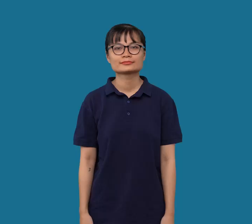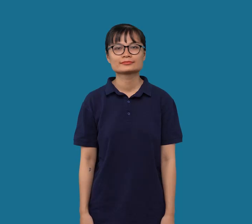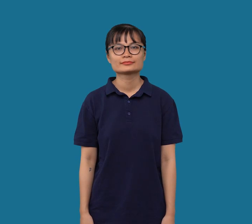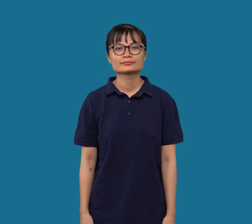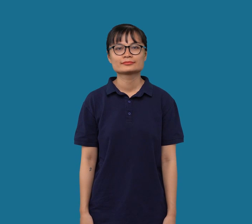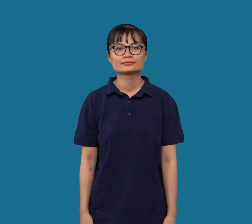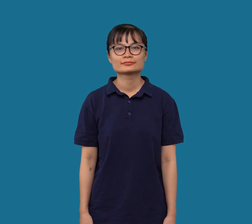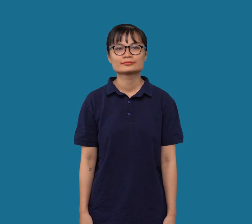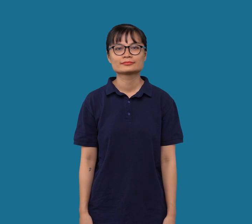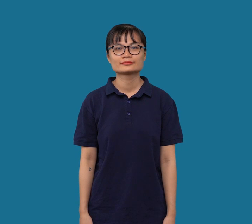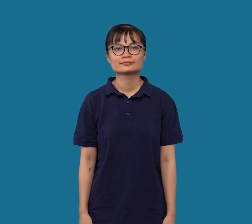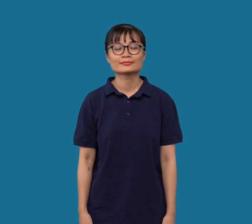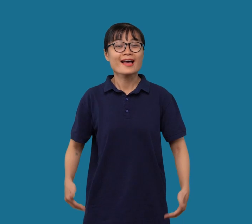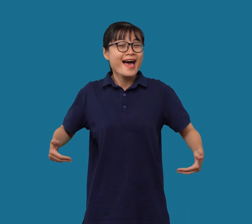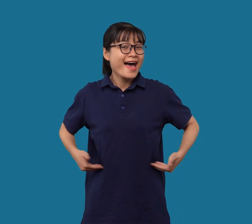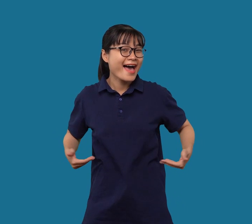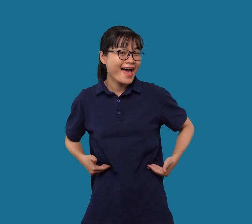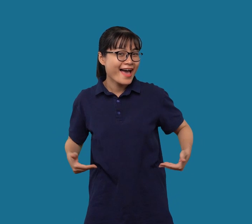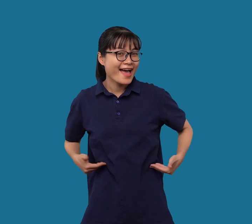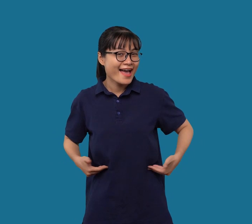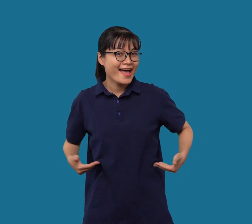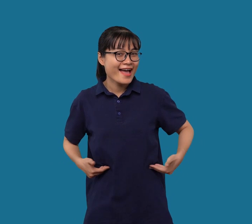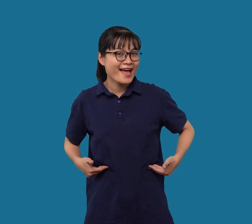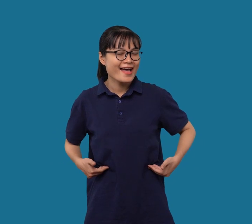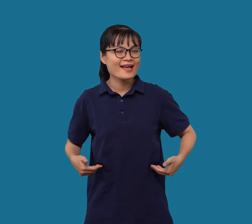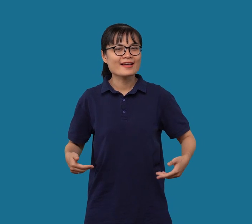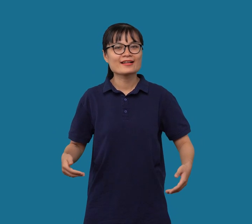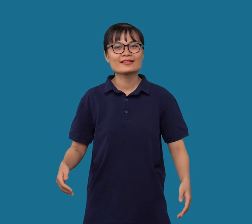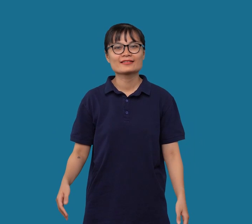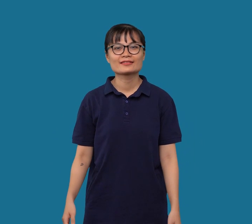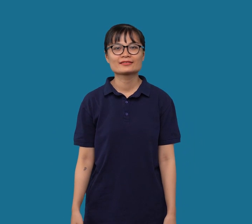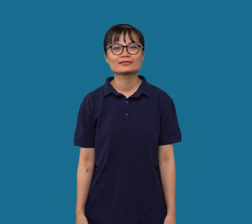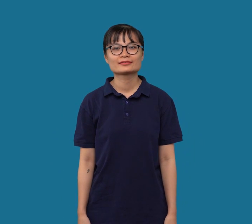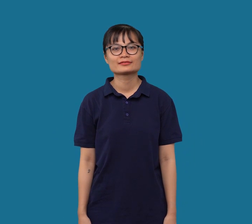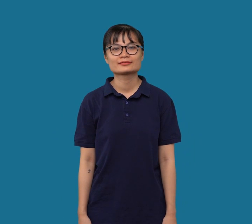vui tính